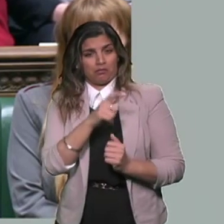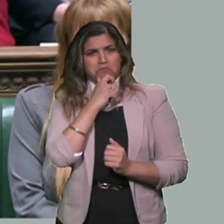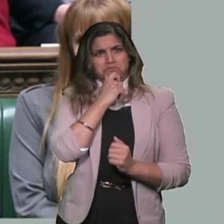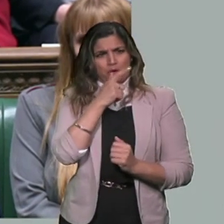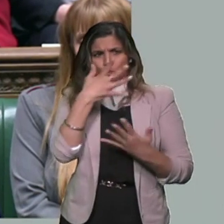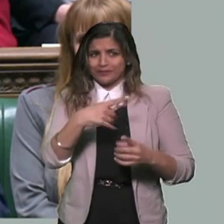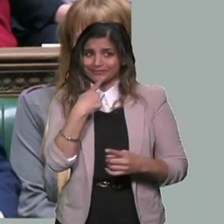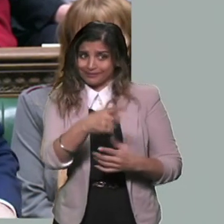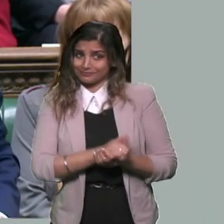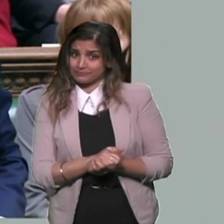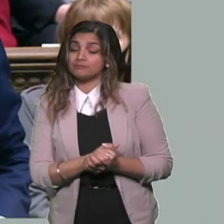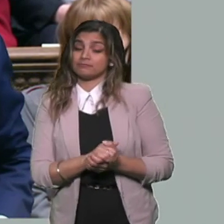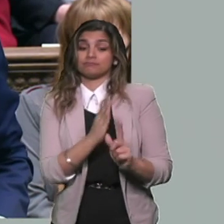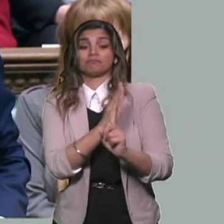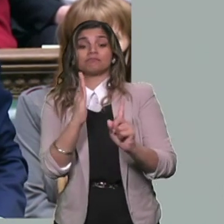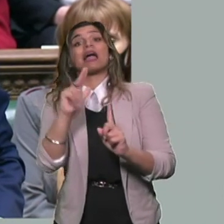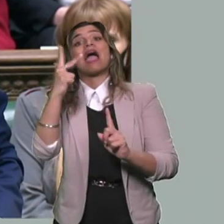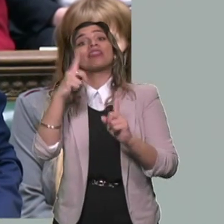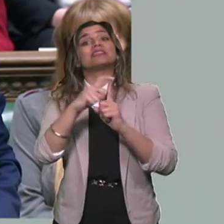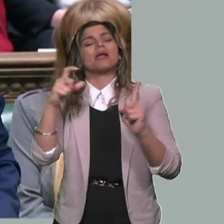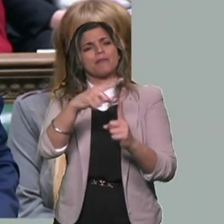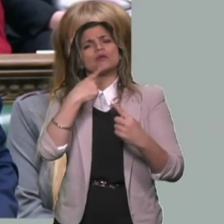On 8 December, the Prime Minister told this House that